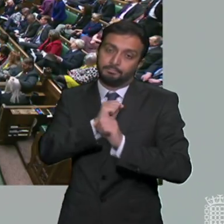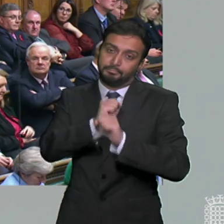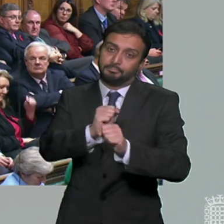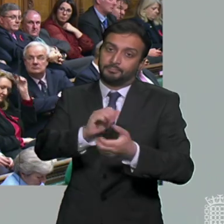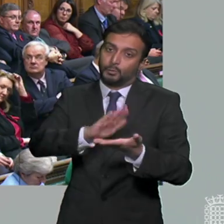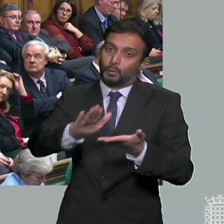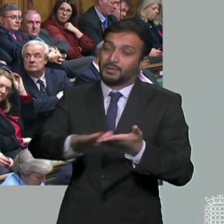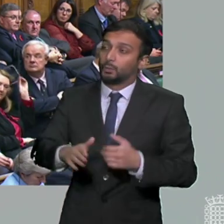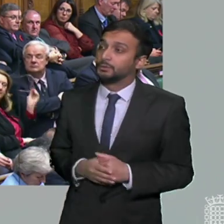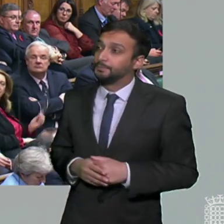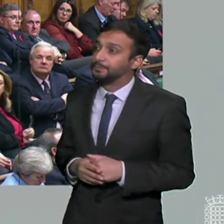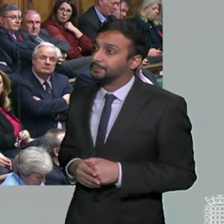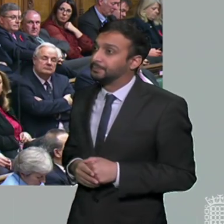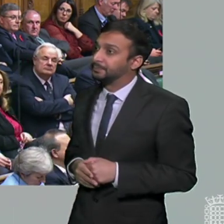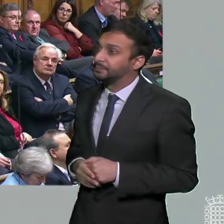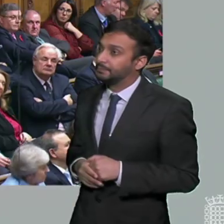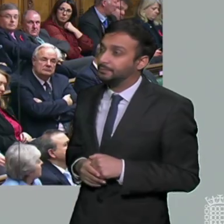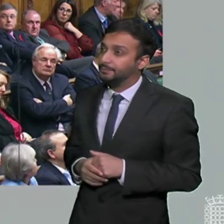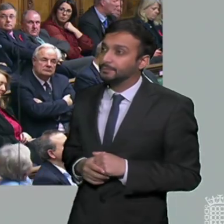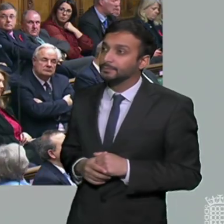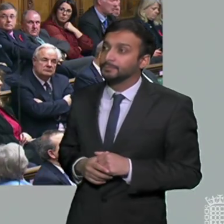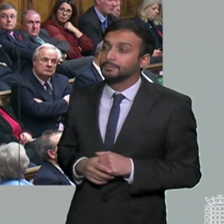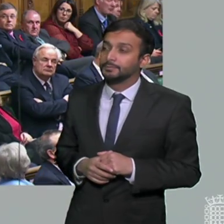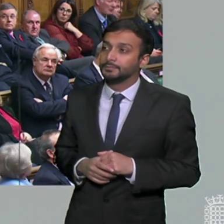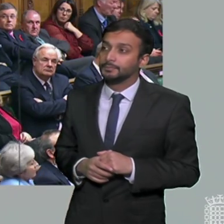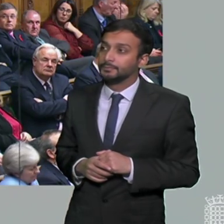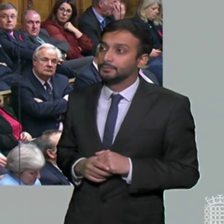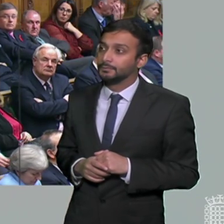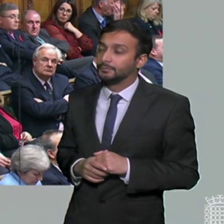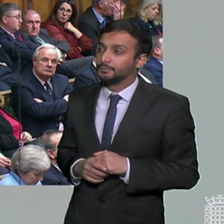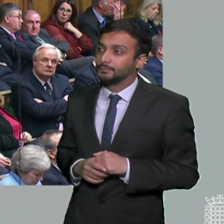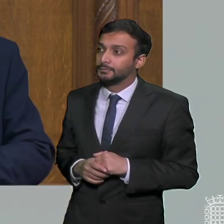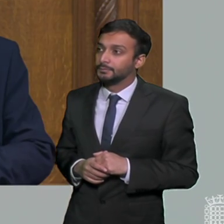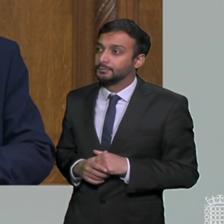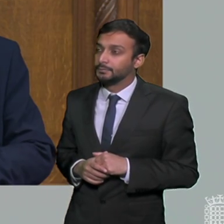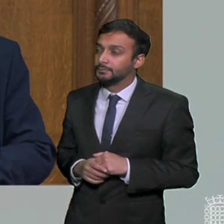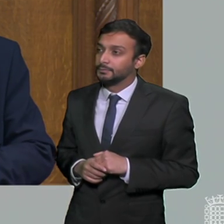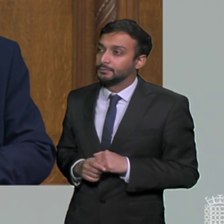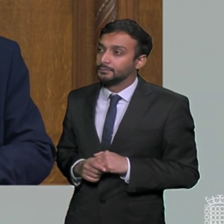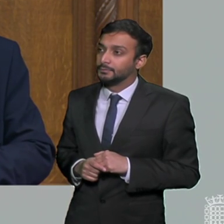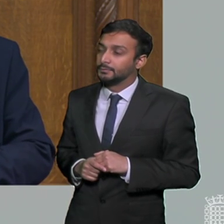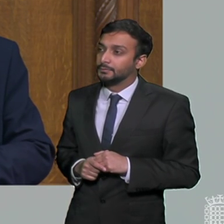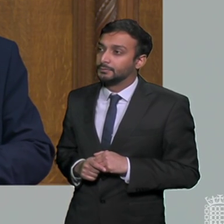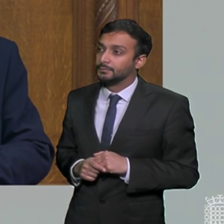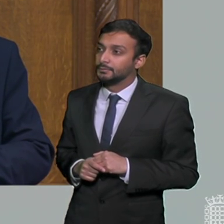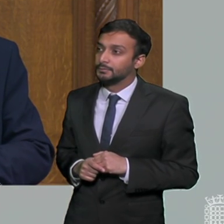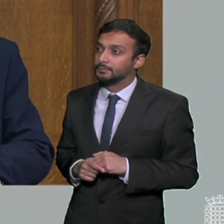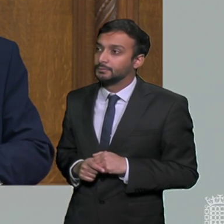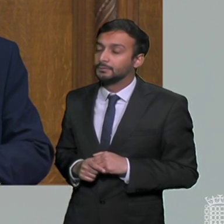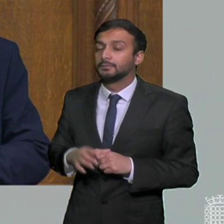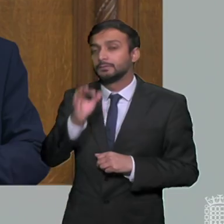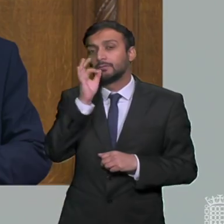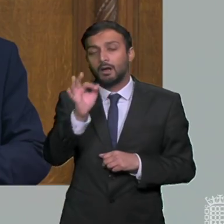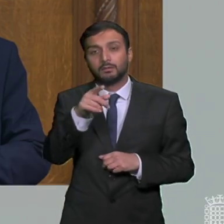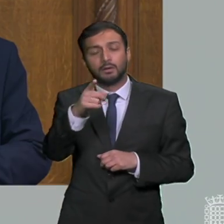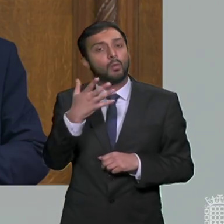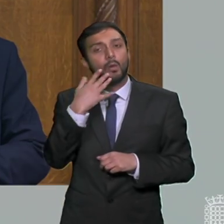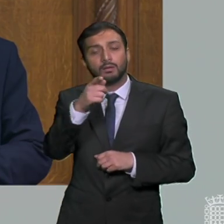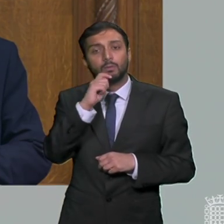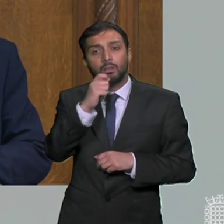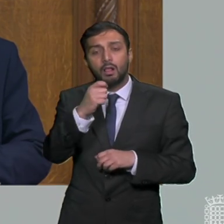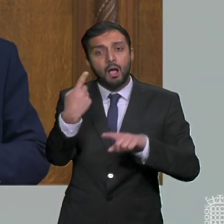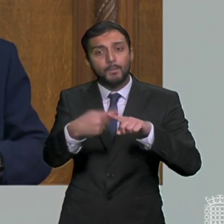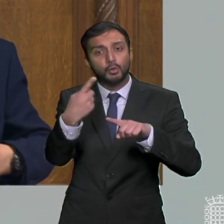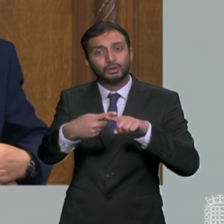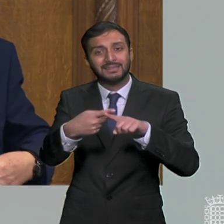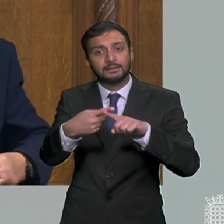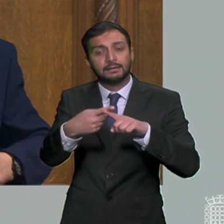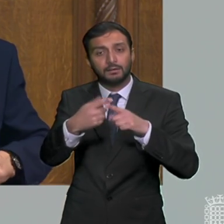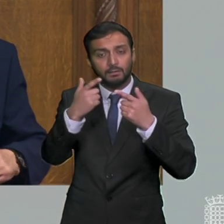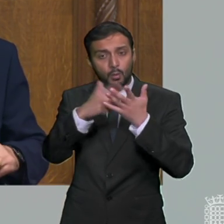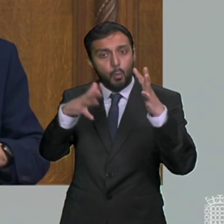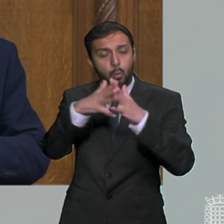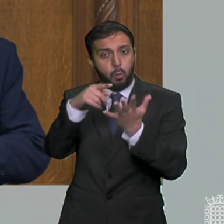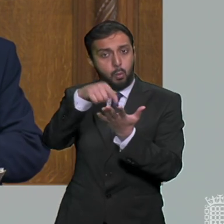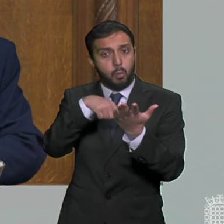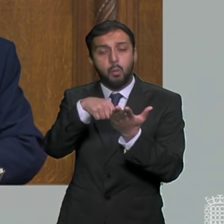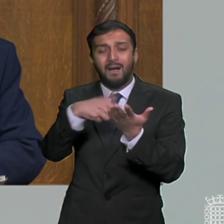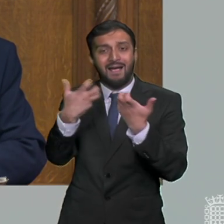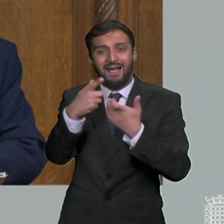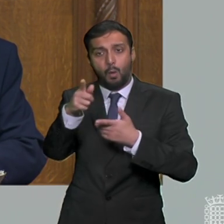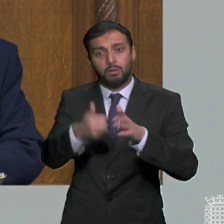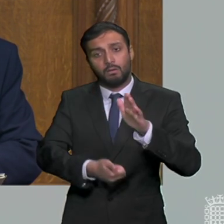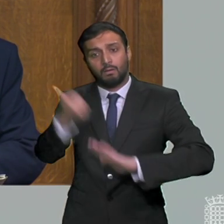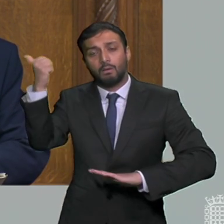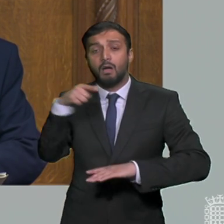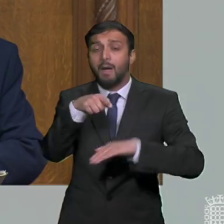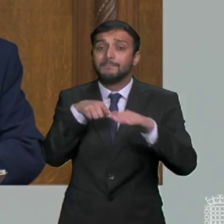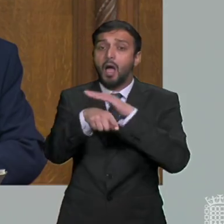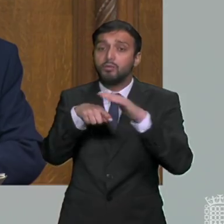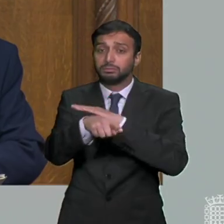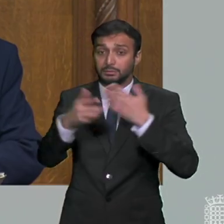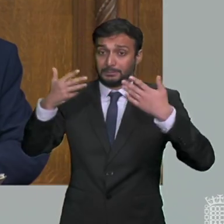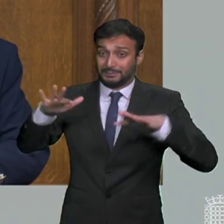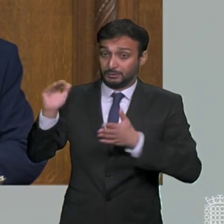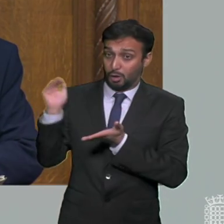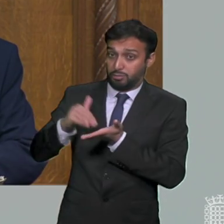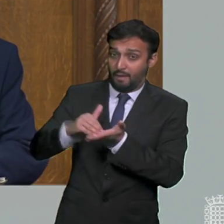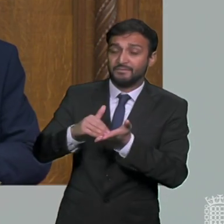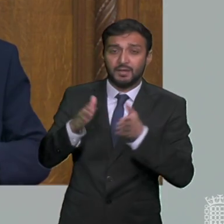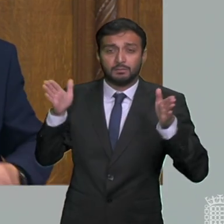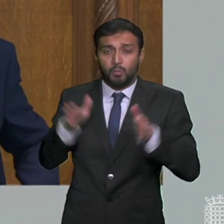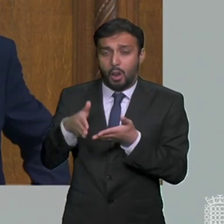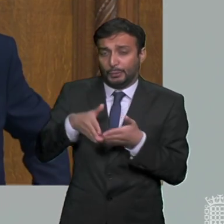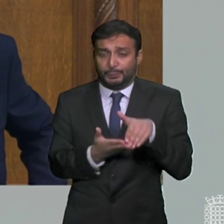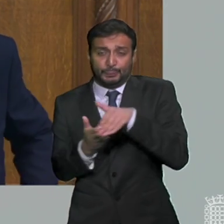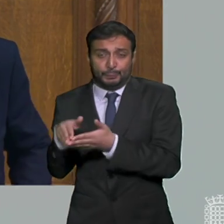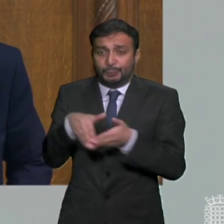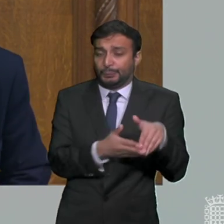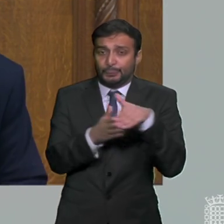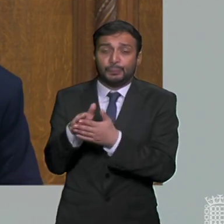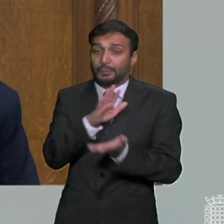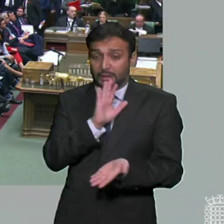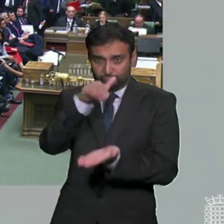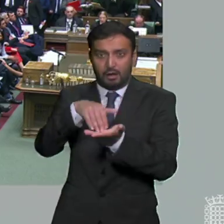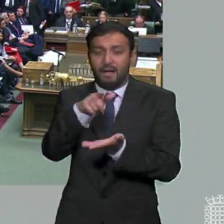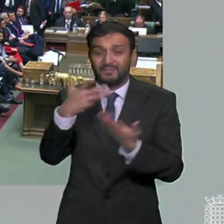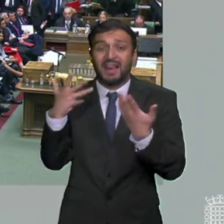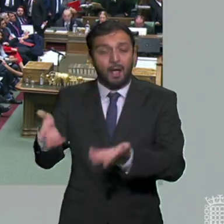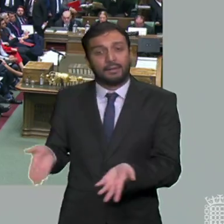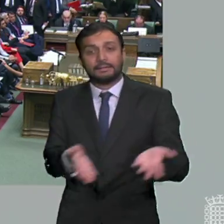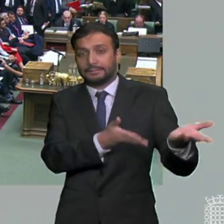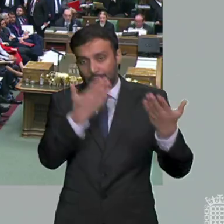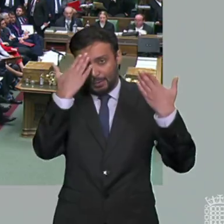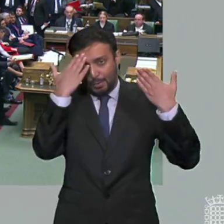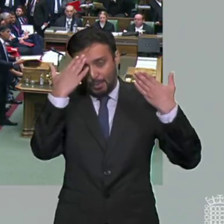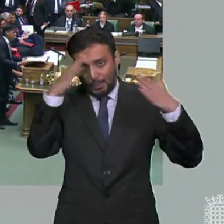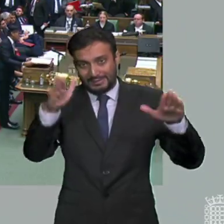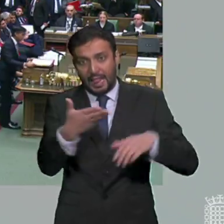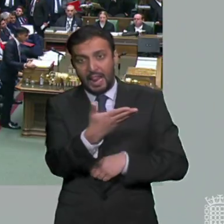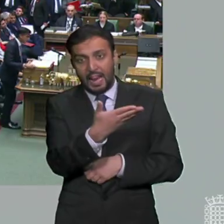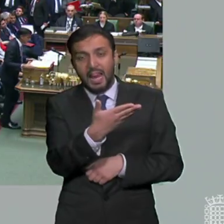When will my right honourable Friend’s Government bring forward any emergency legislation that is needed to deport those migrants who came across the channel illegally in small boats and are now being put up in hotels paid for by hard-pressed British taxpayers?